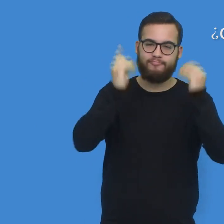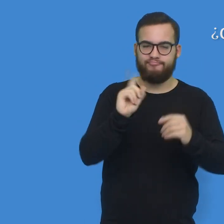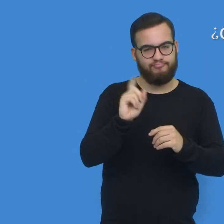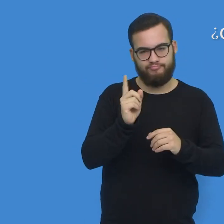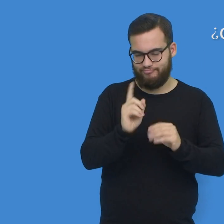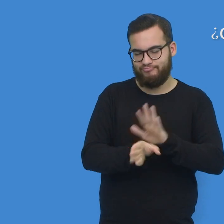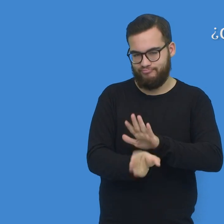no